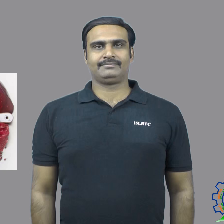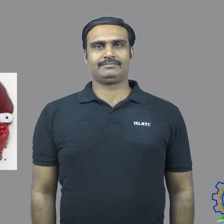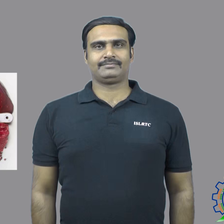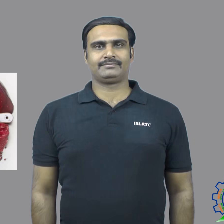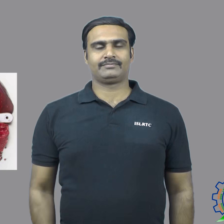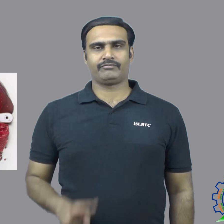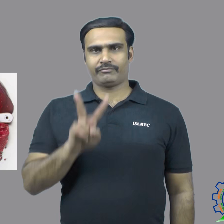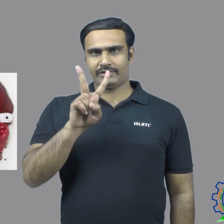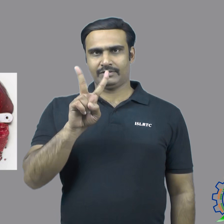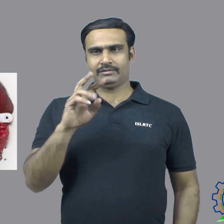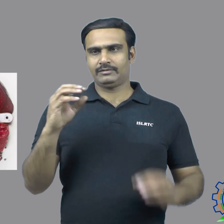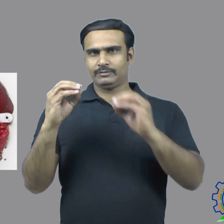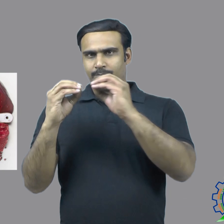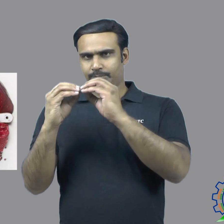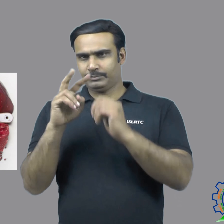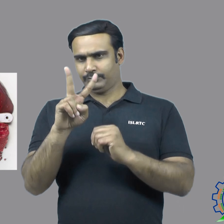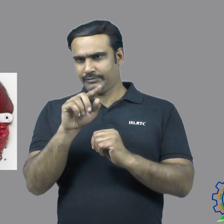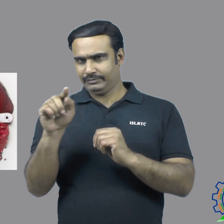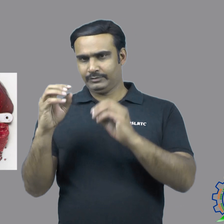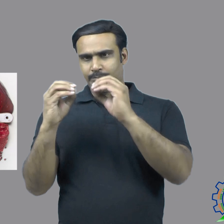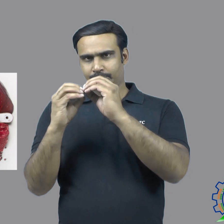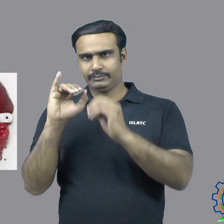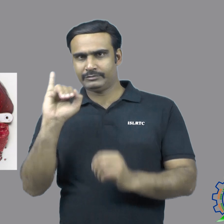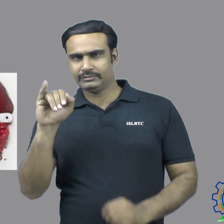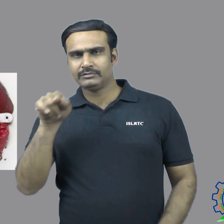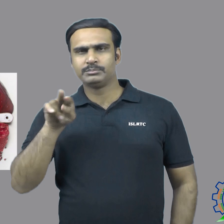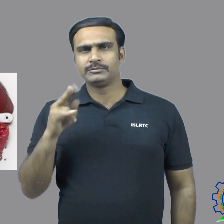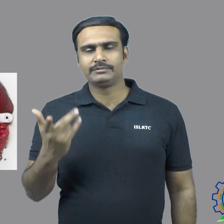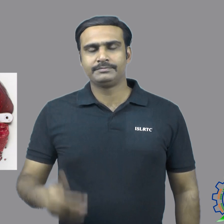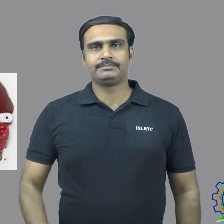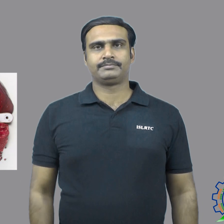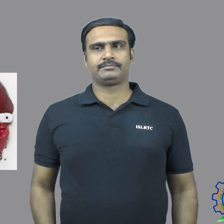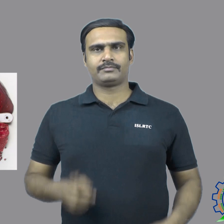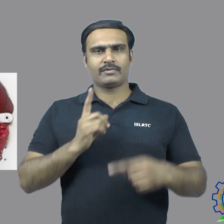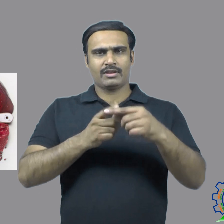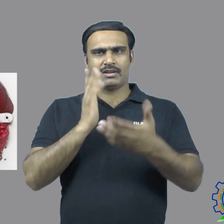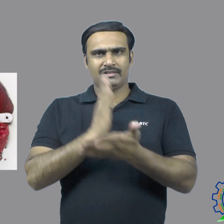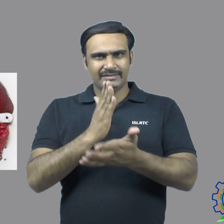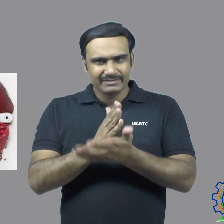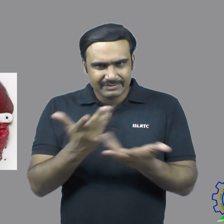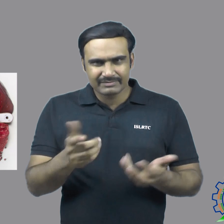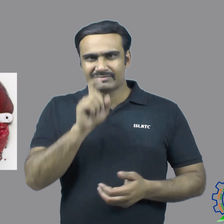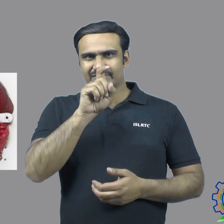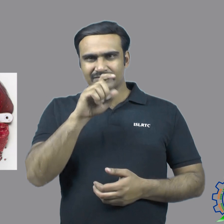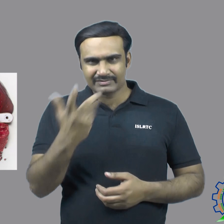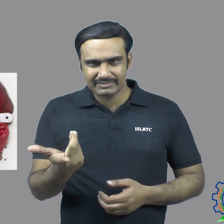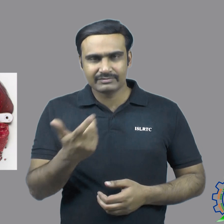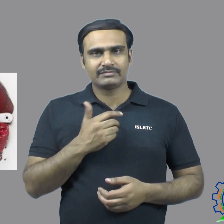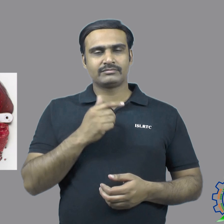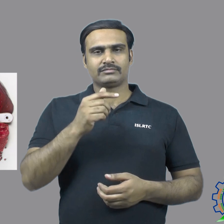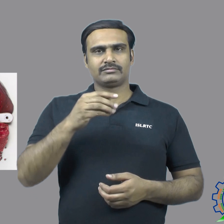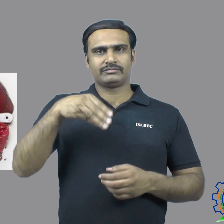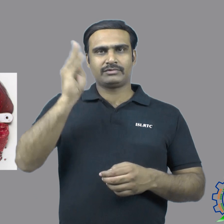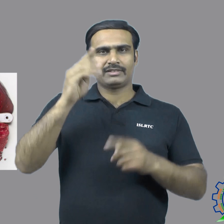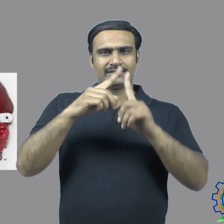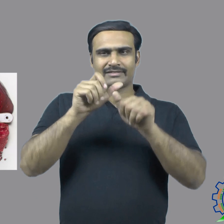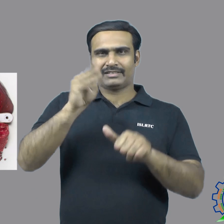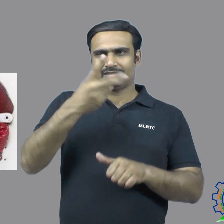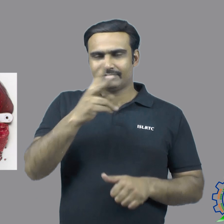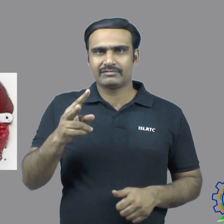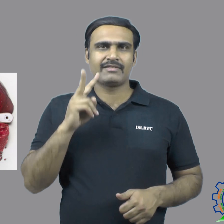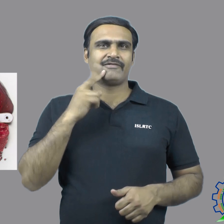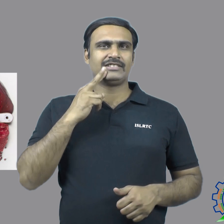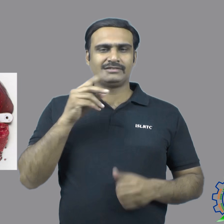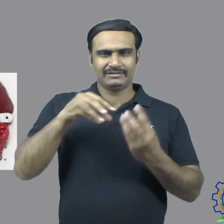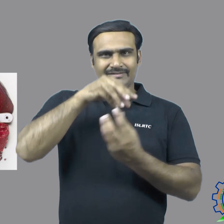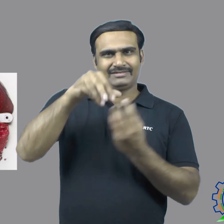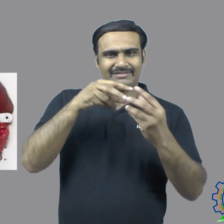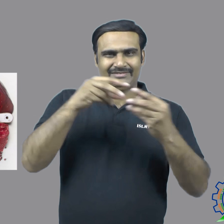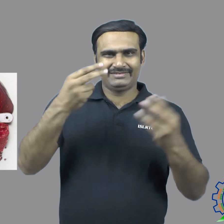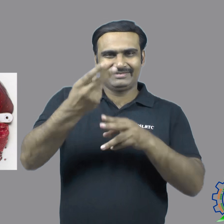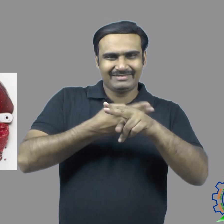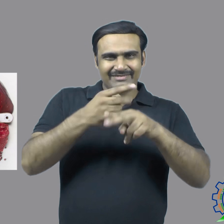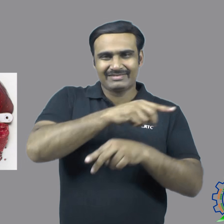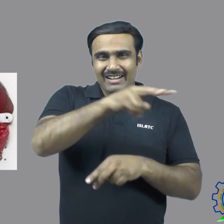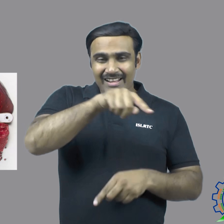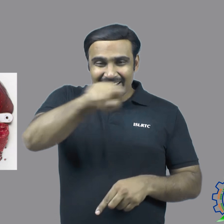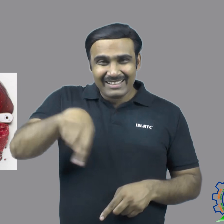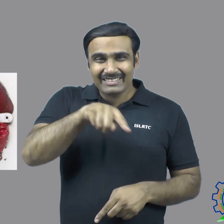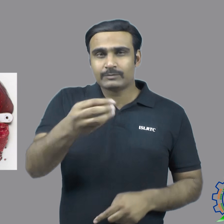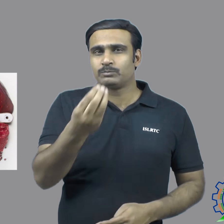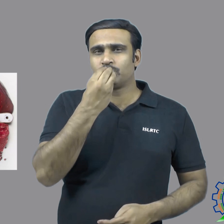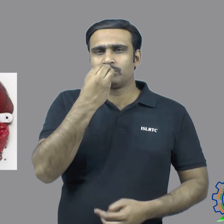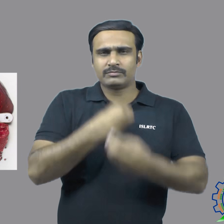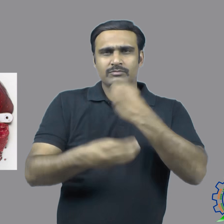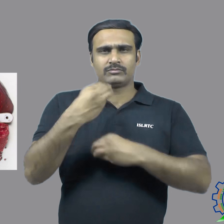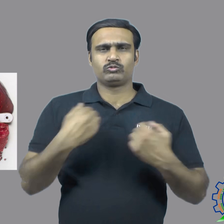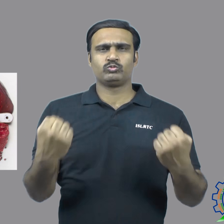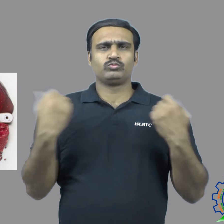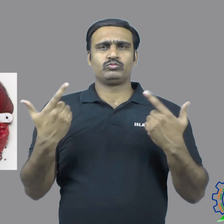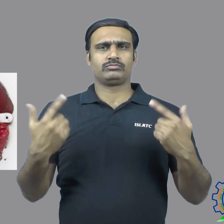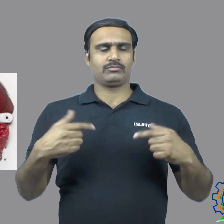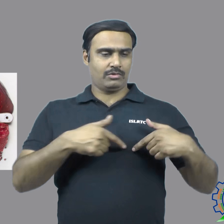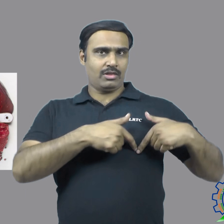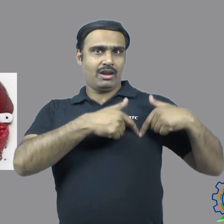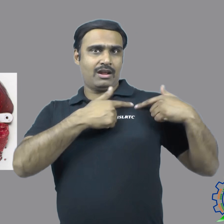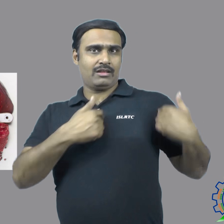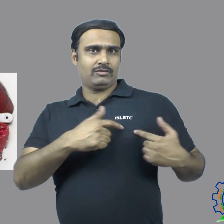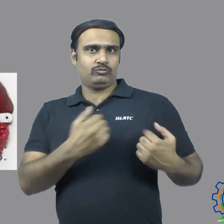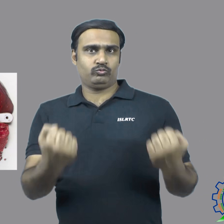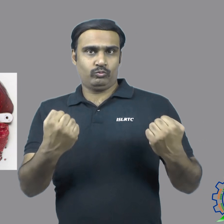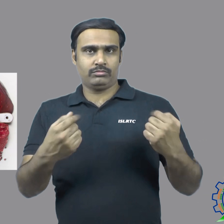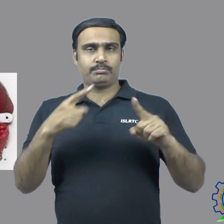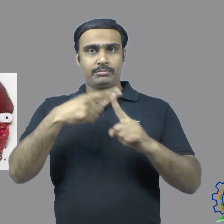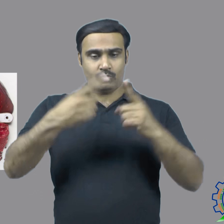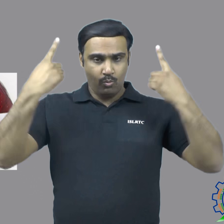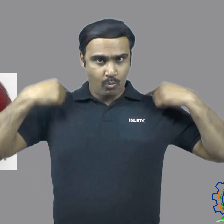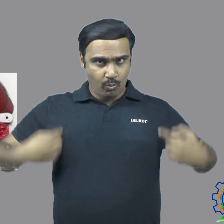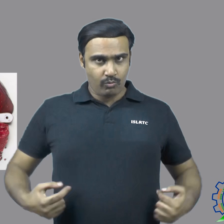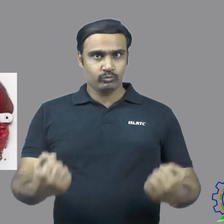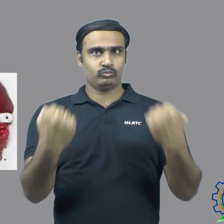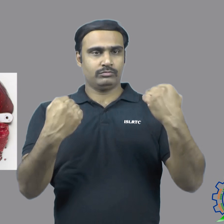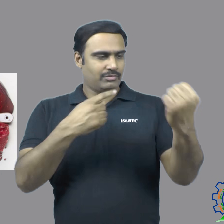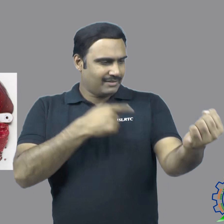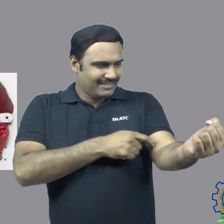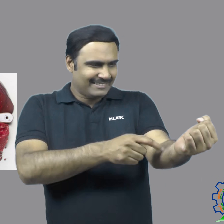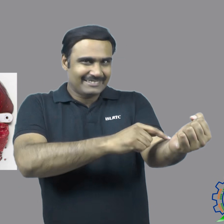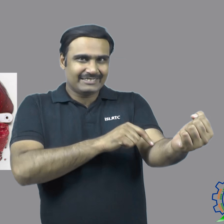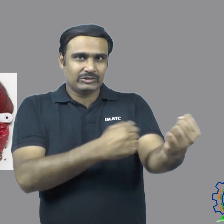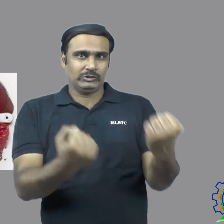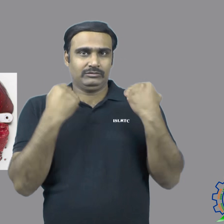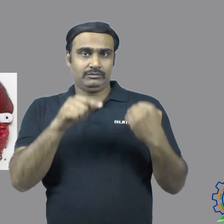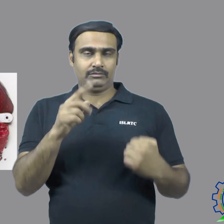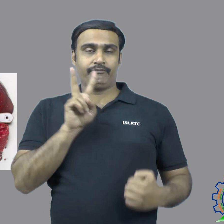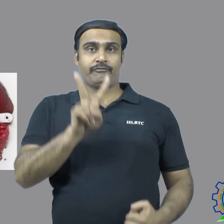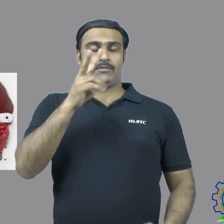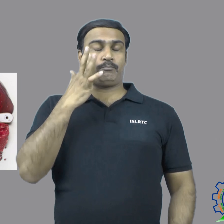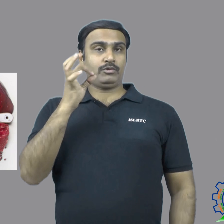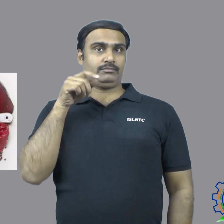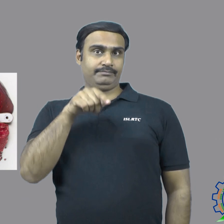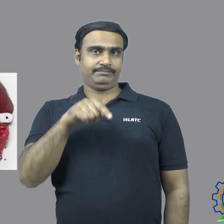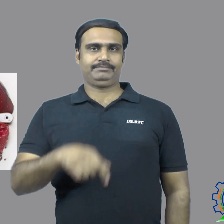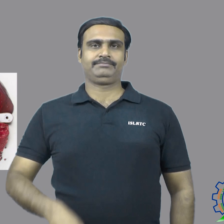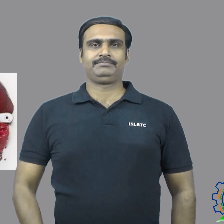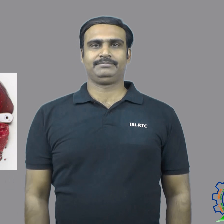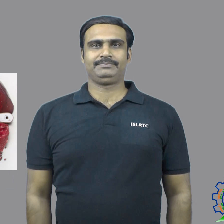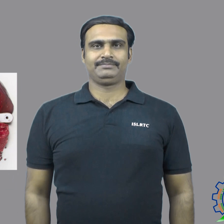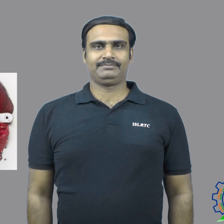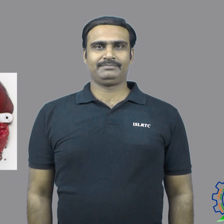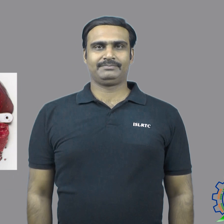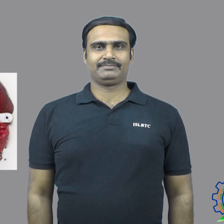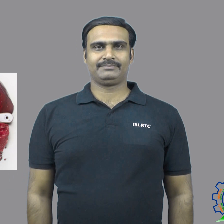Vitamin B6